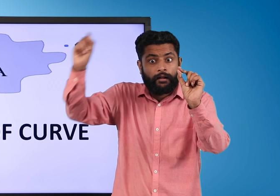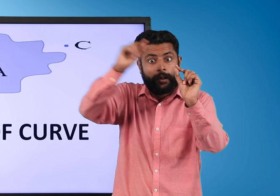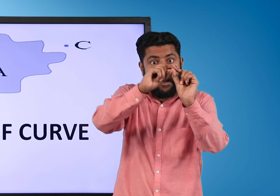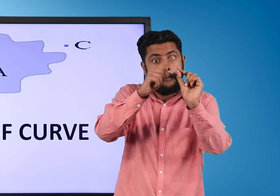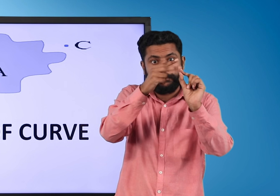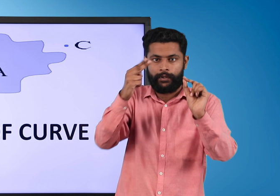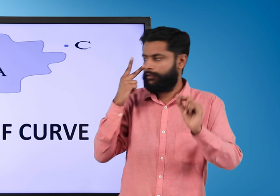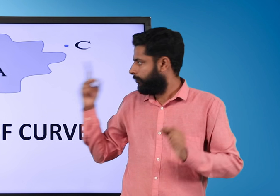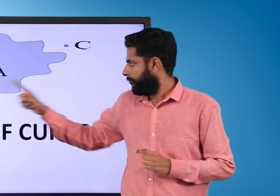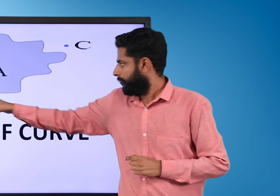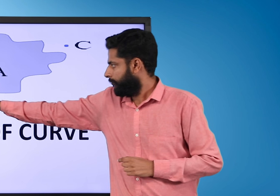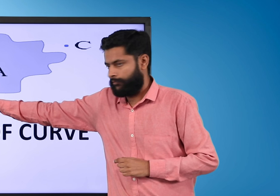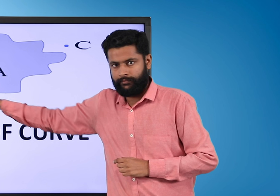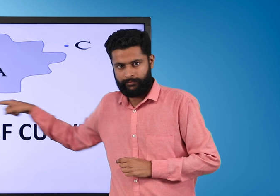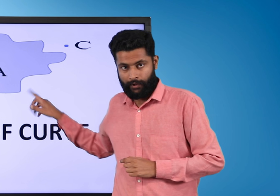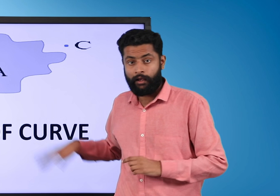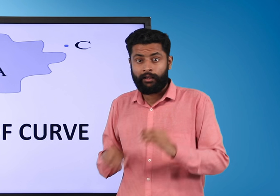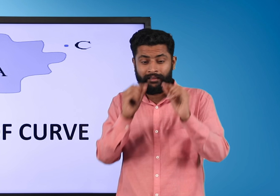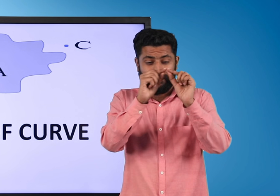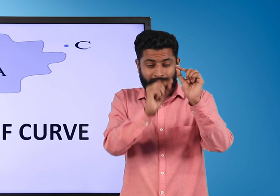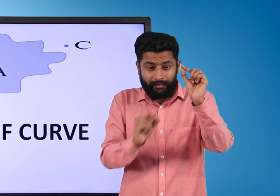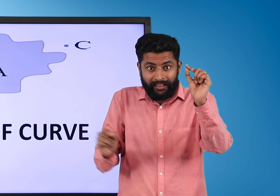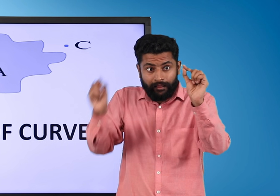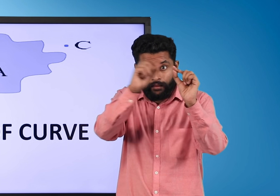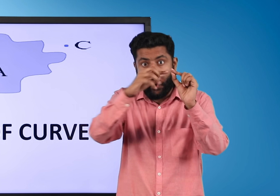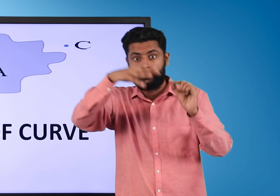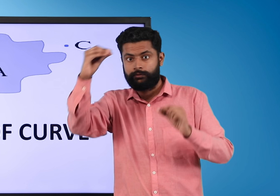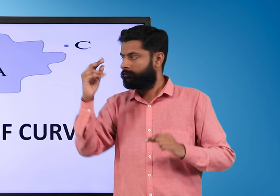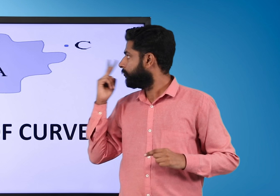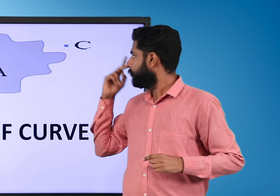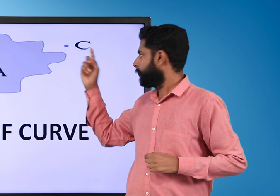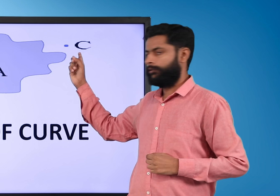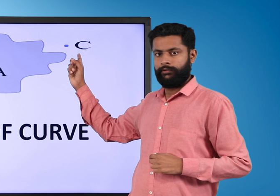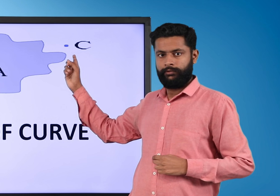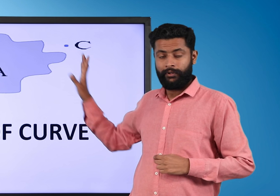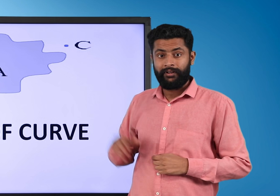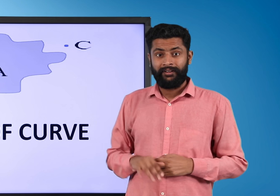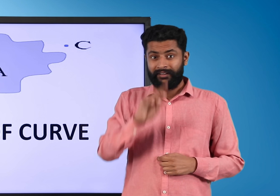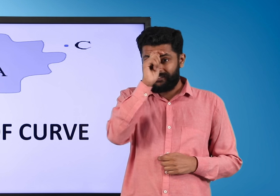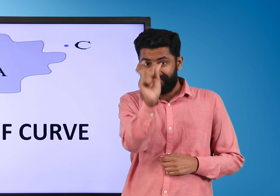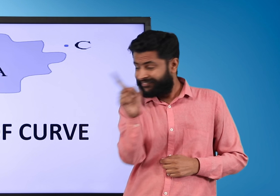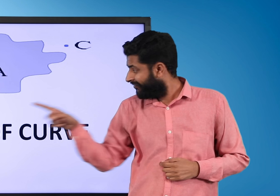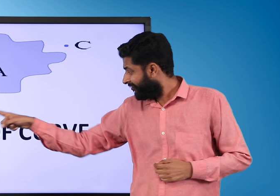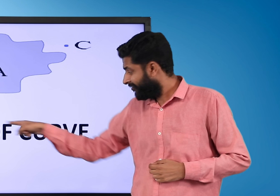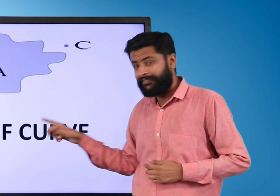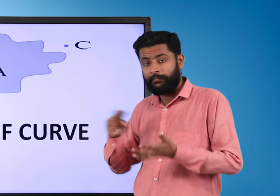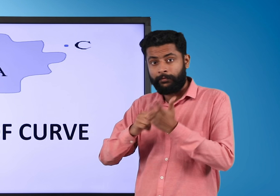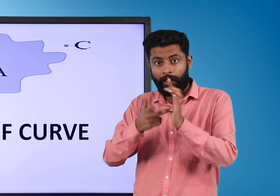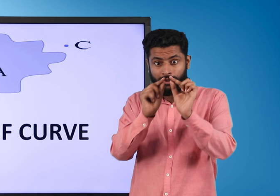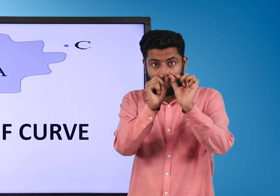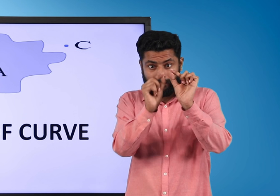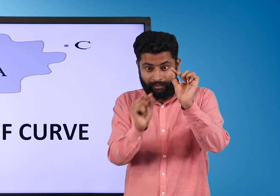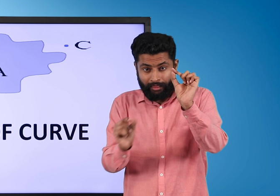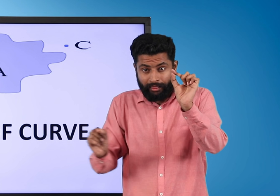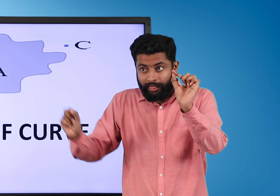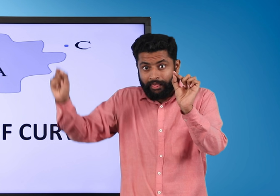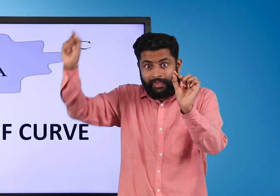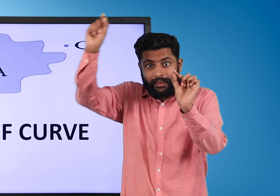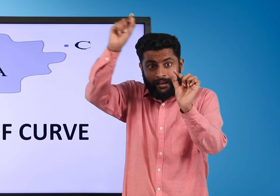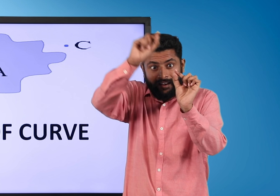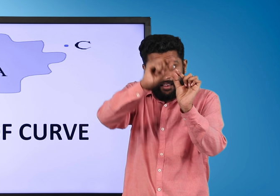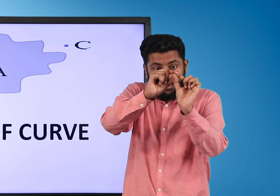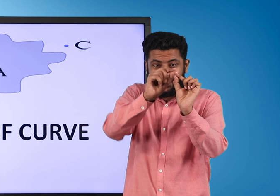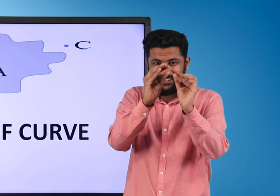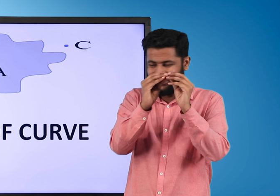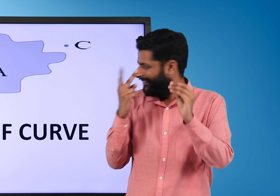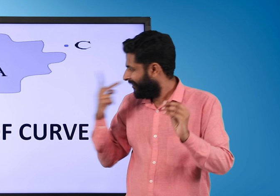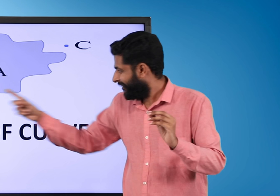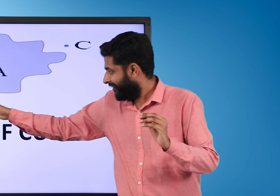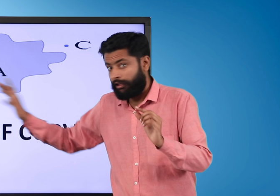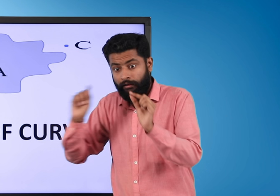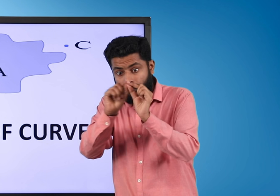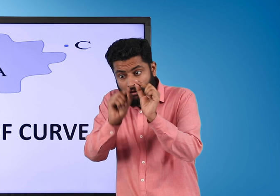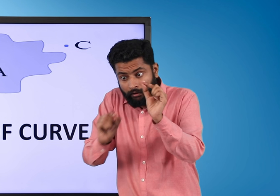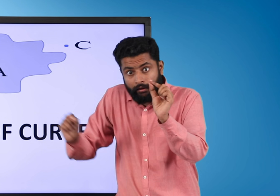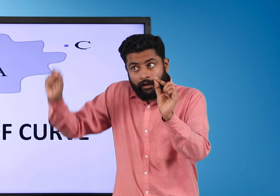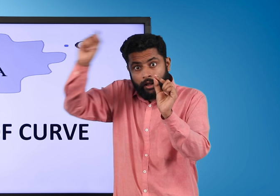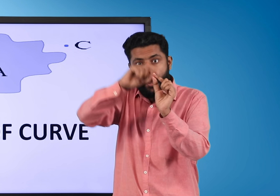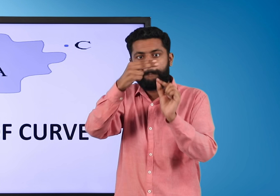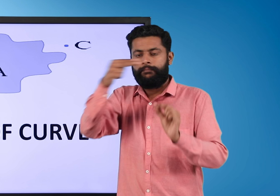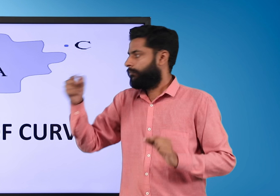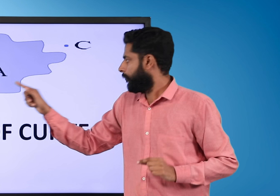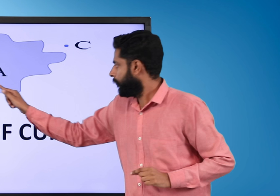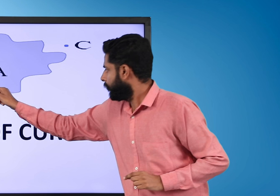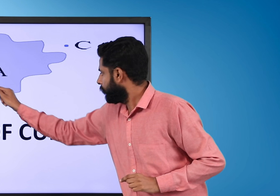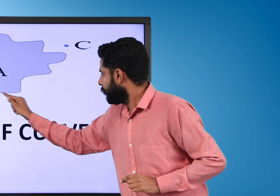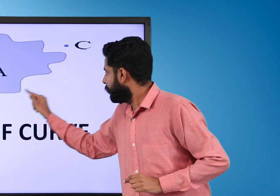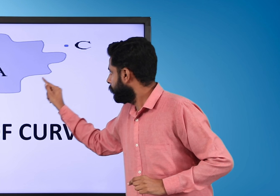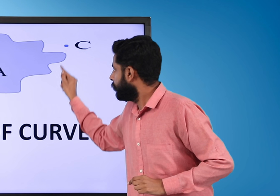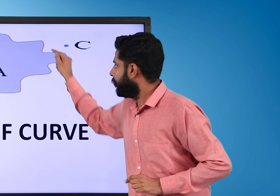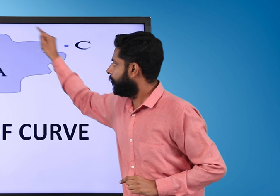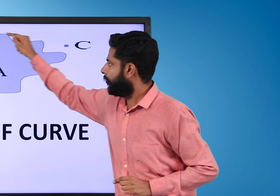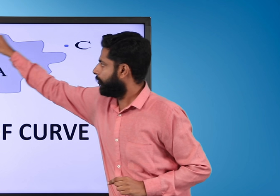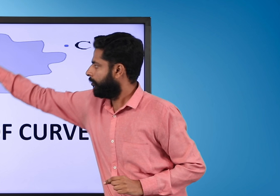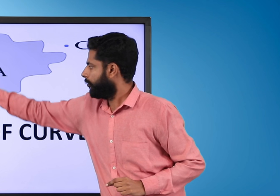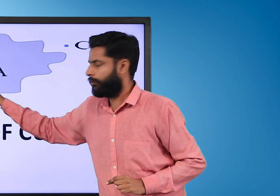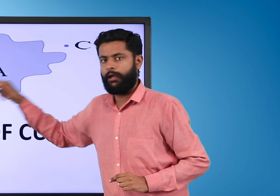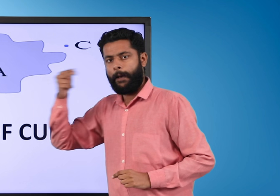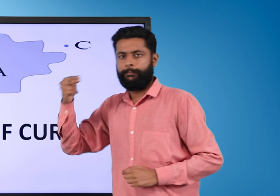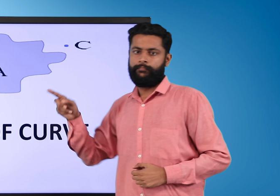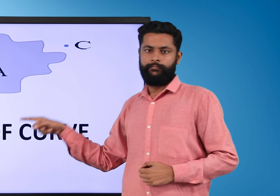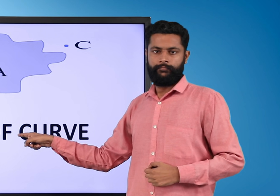(ii) Boundary or on of the curve (iii) Exterior or outside of the curve For example, in this figure, B is on the boundary of the curve